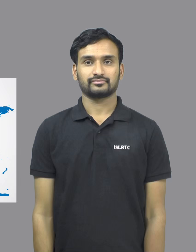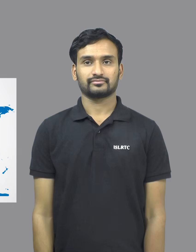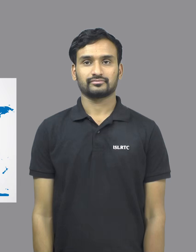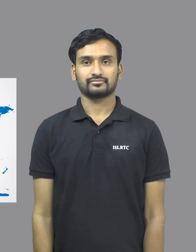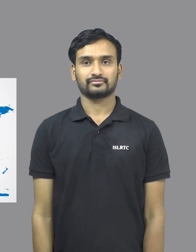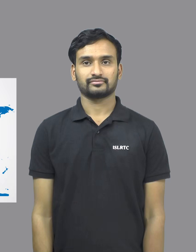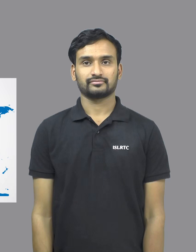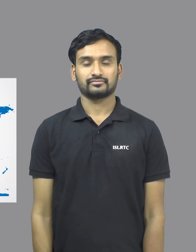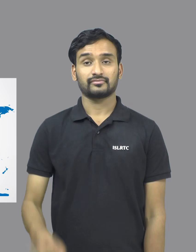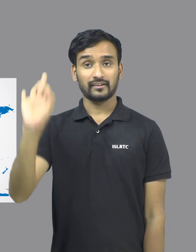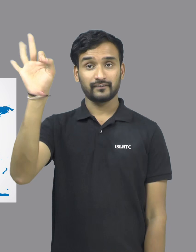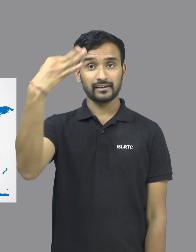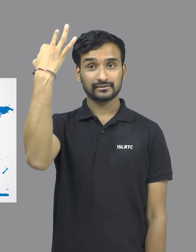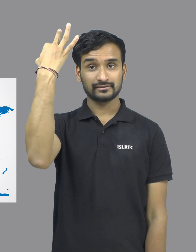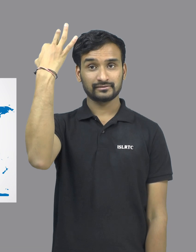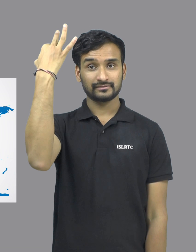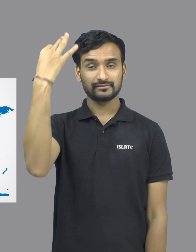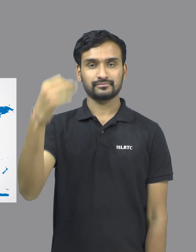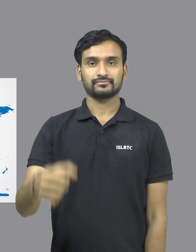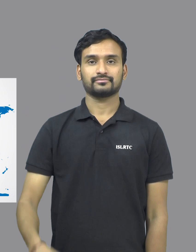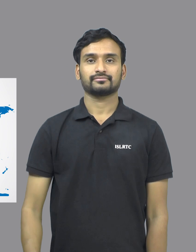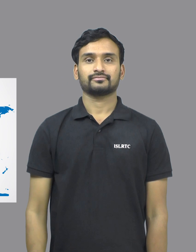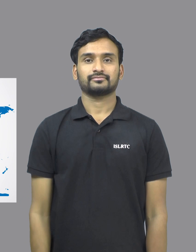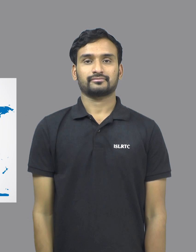France